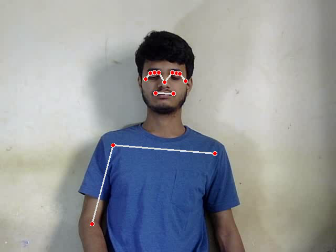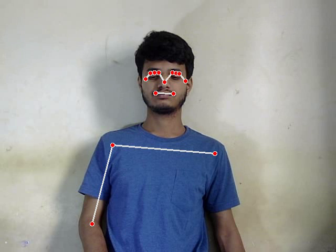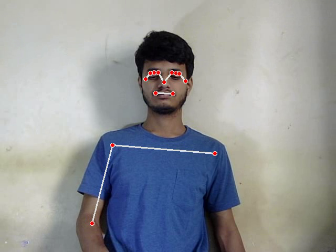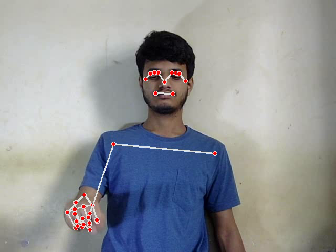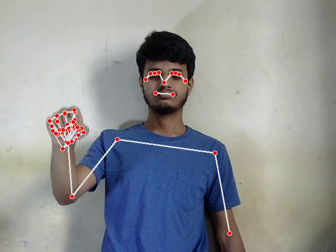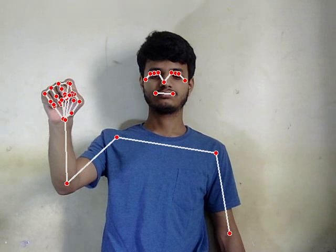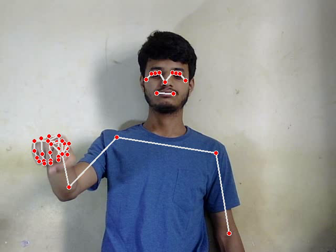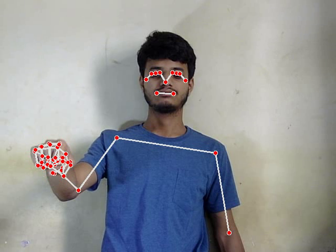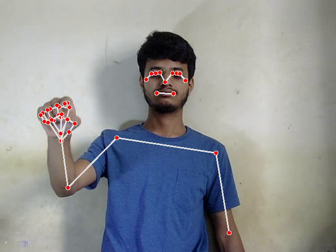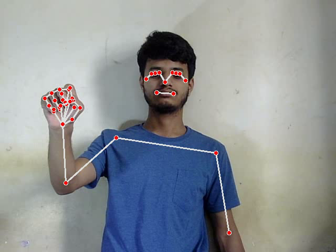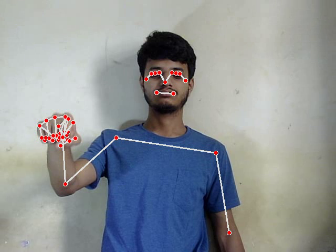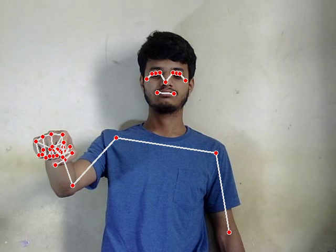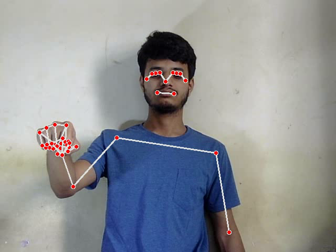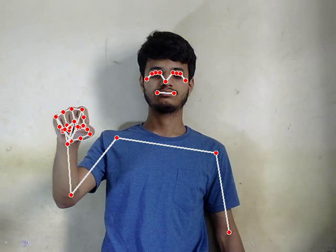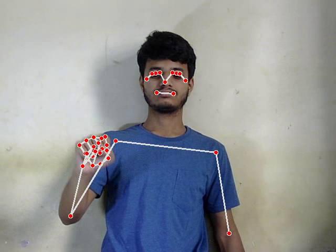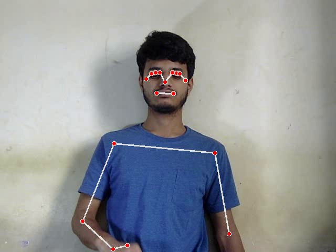yes